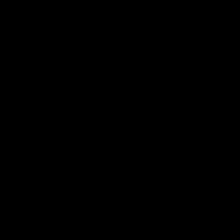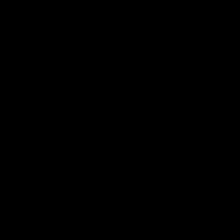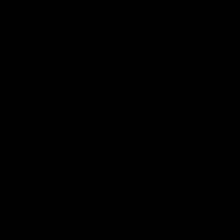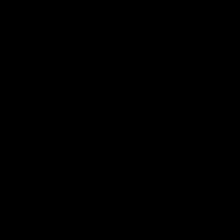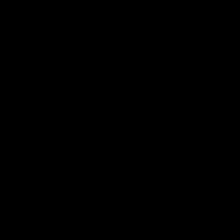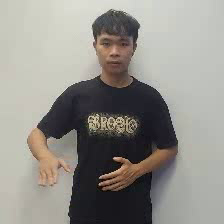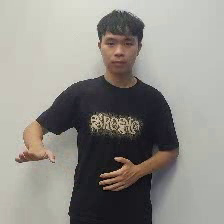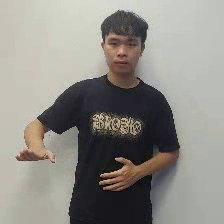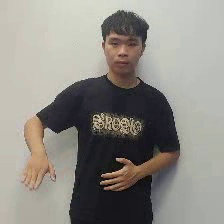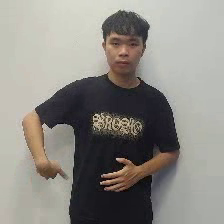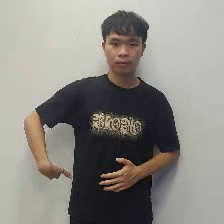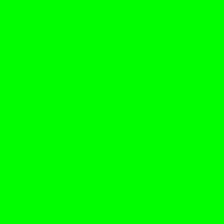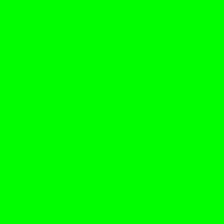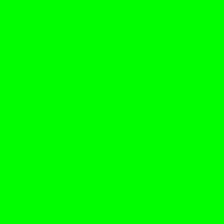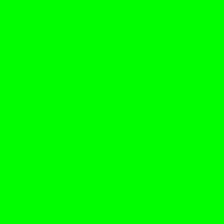Phía sau